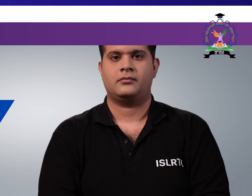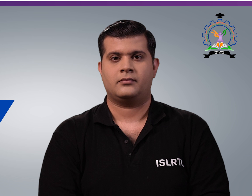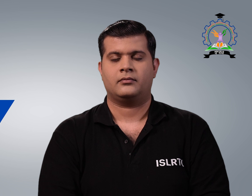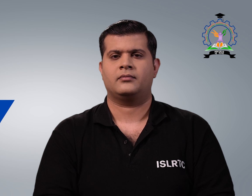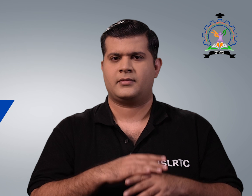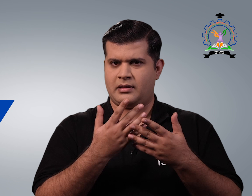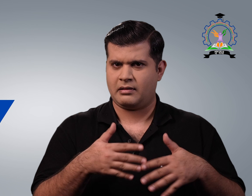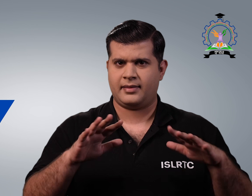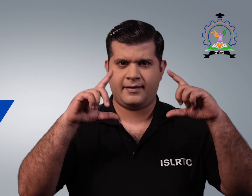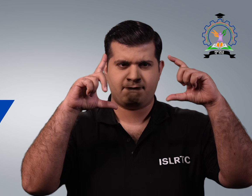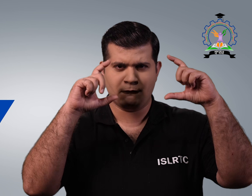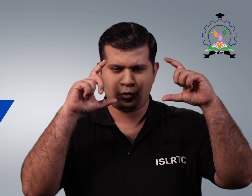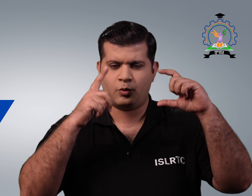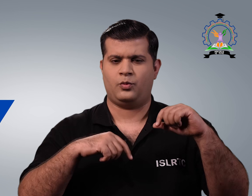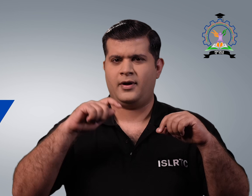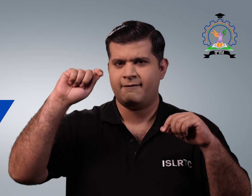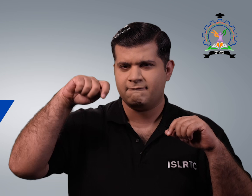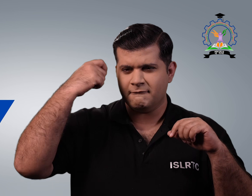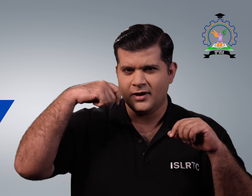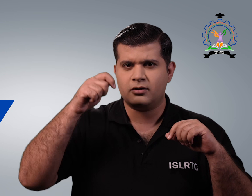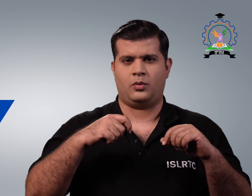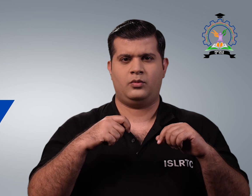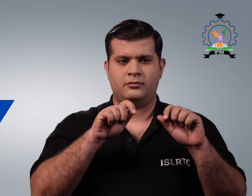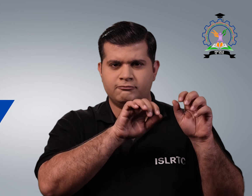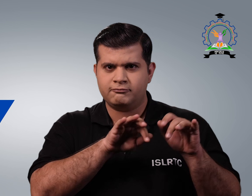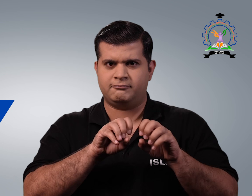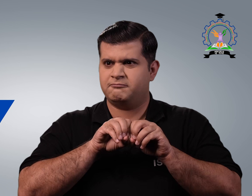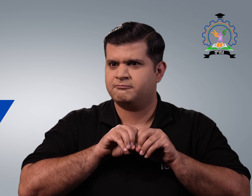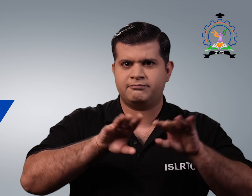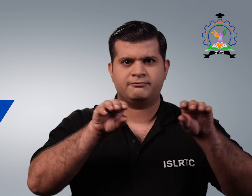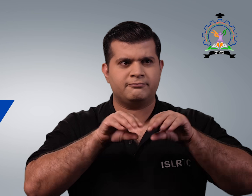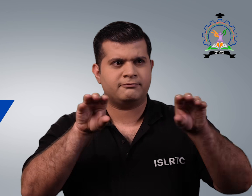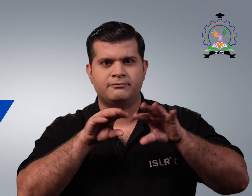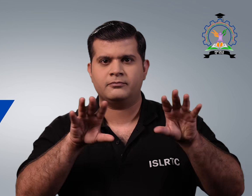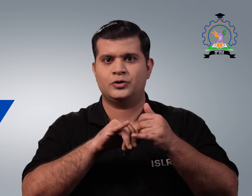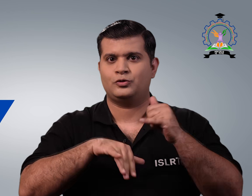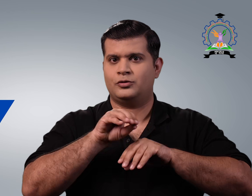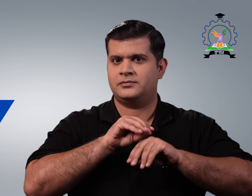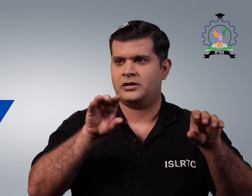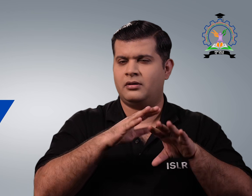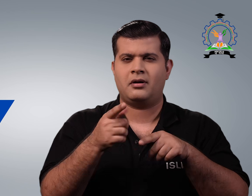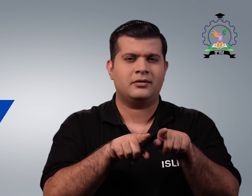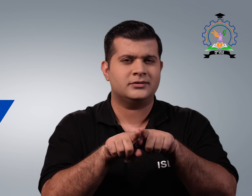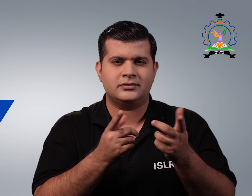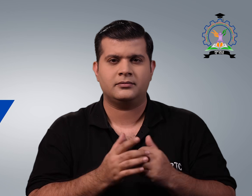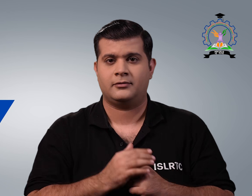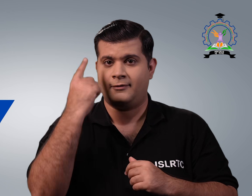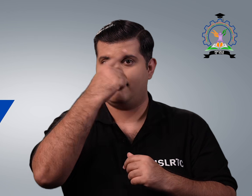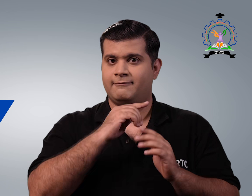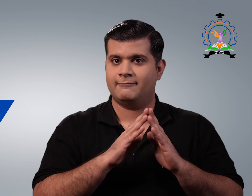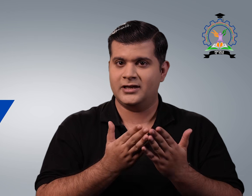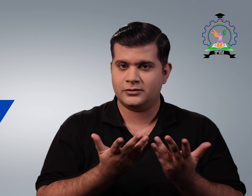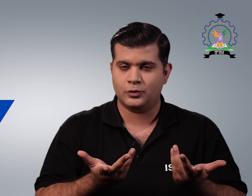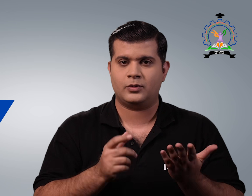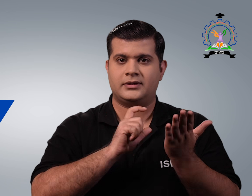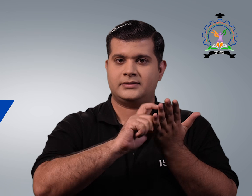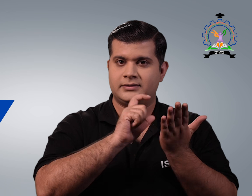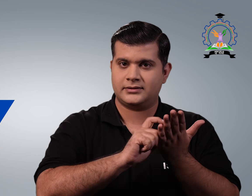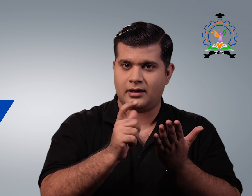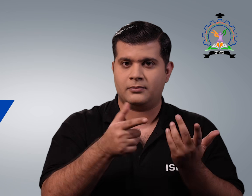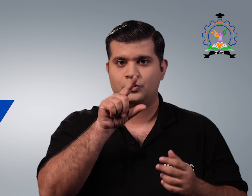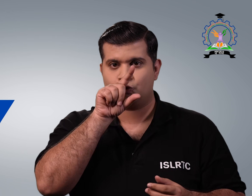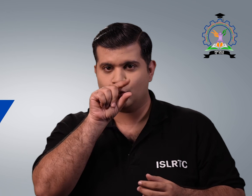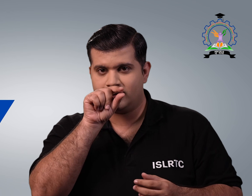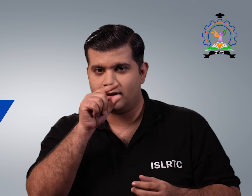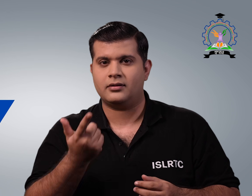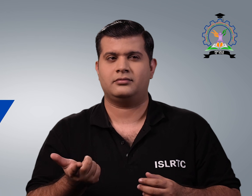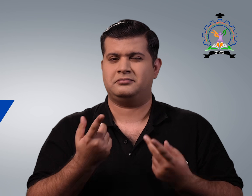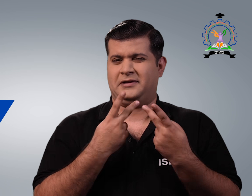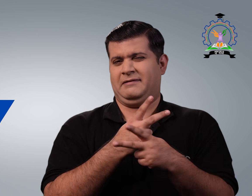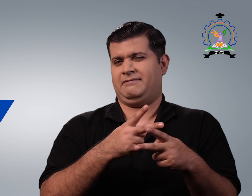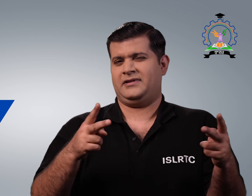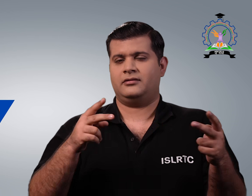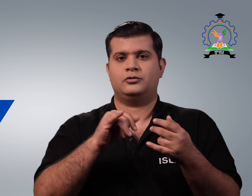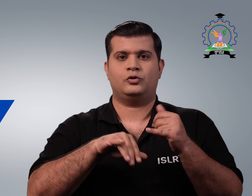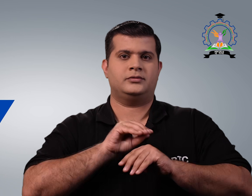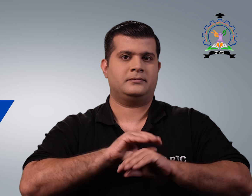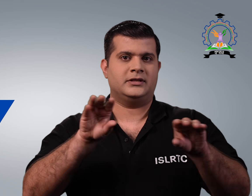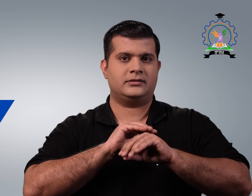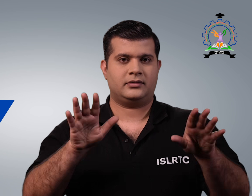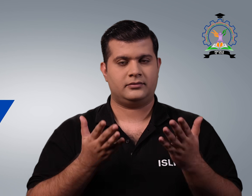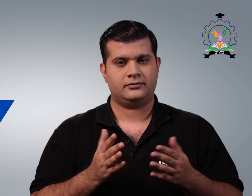It refers to online platforms where photos, videos, information etc. can be posted. Facebook, Instagram, X are examples of social media.